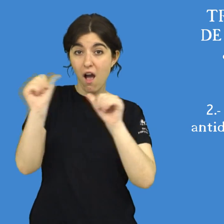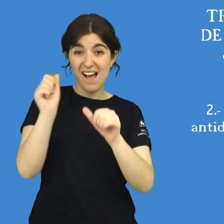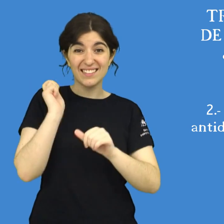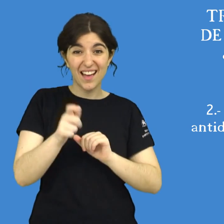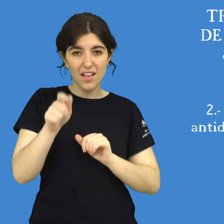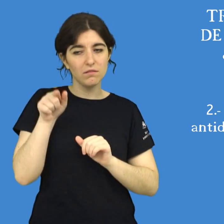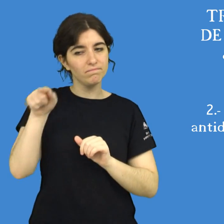frecuente